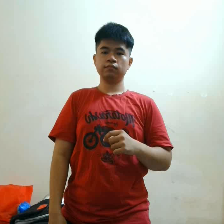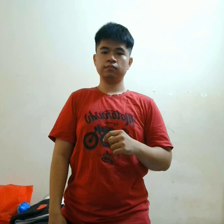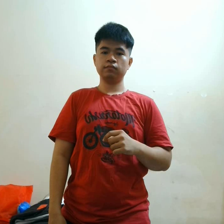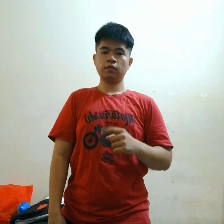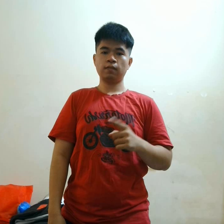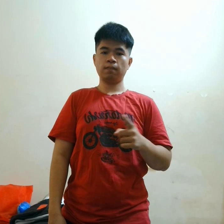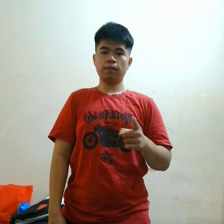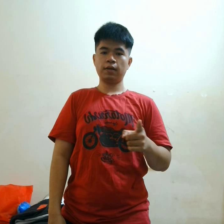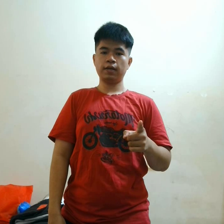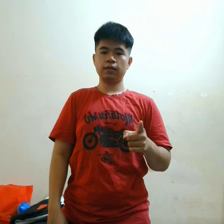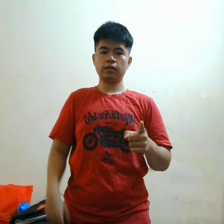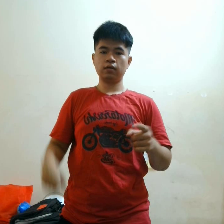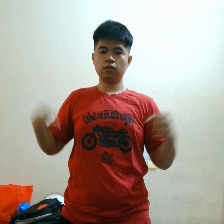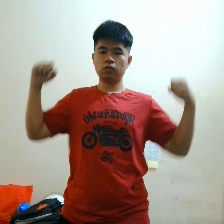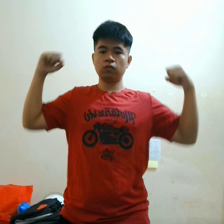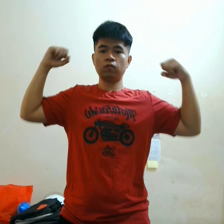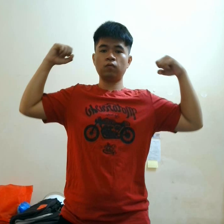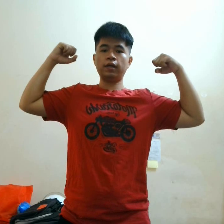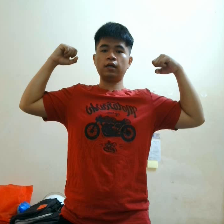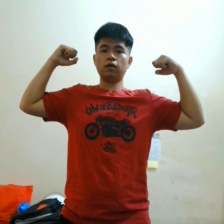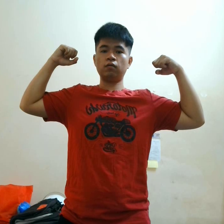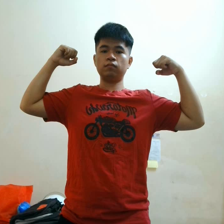ban khoe khong